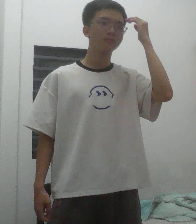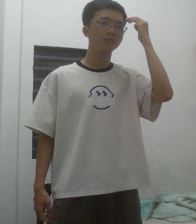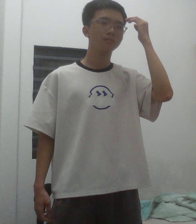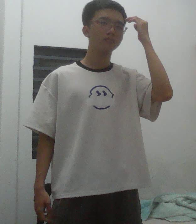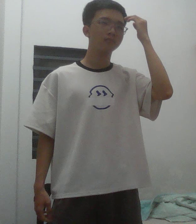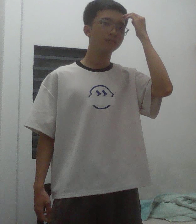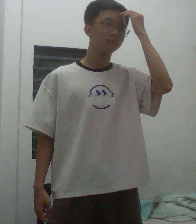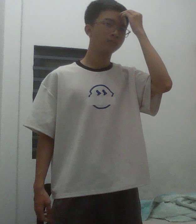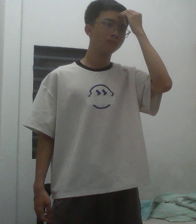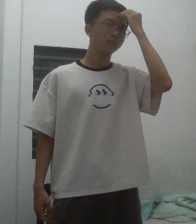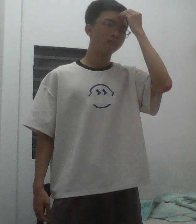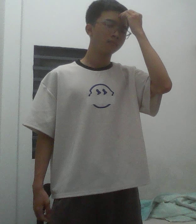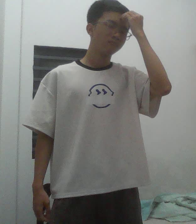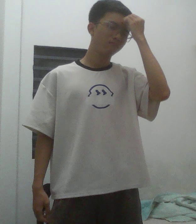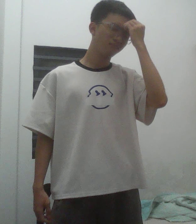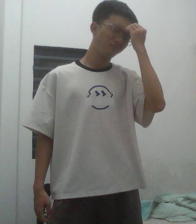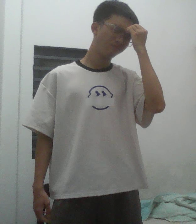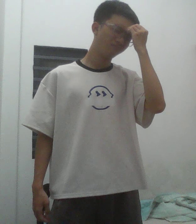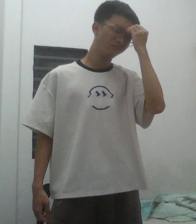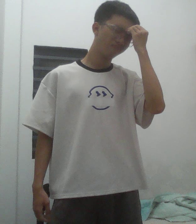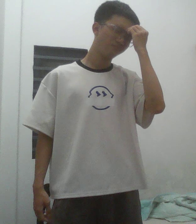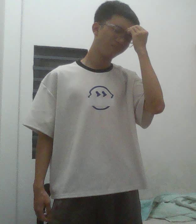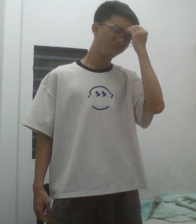benh